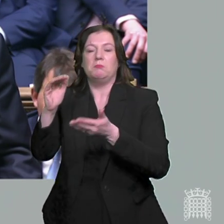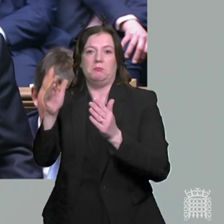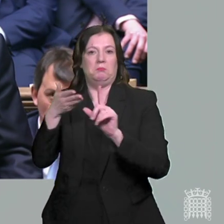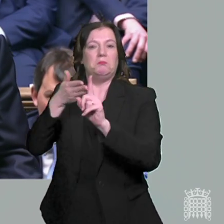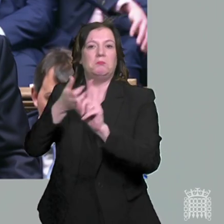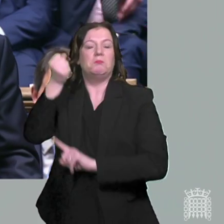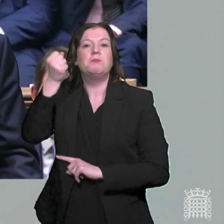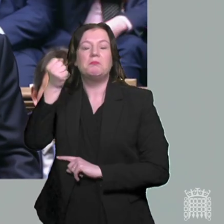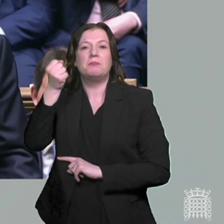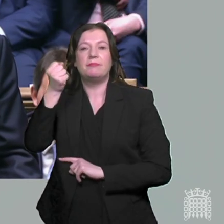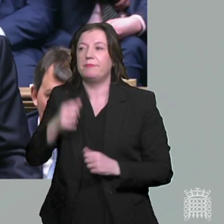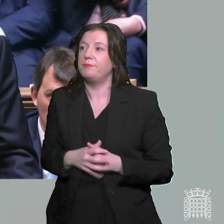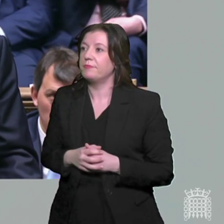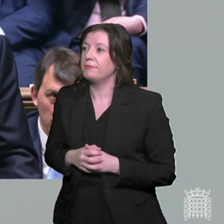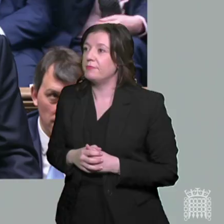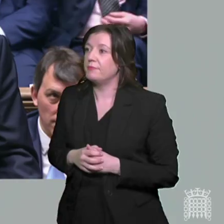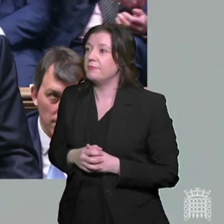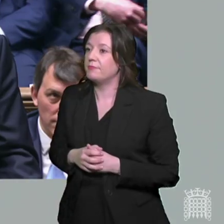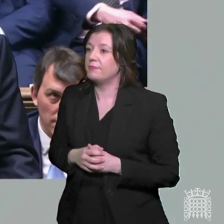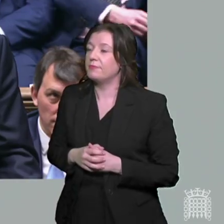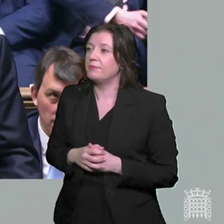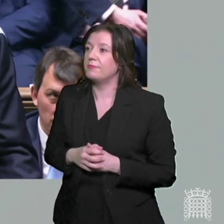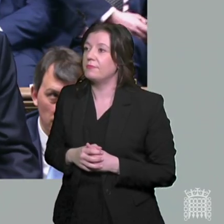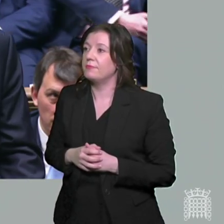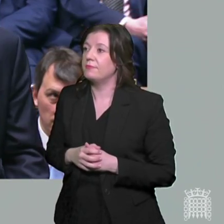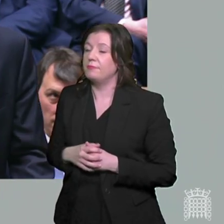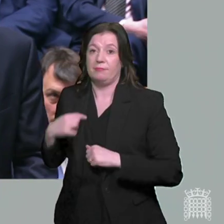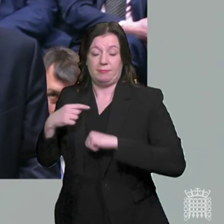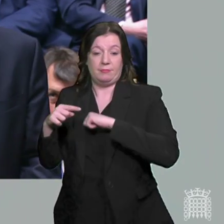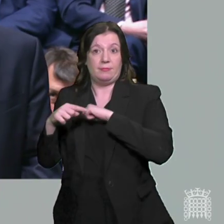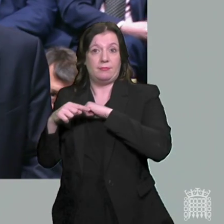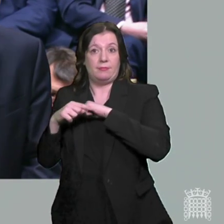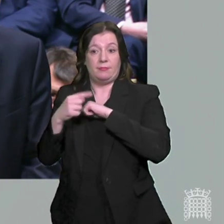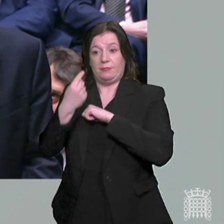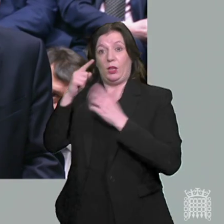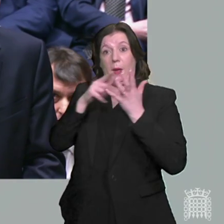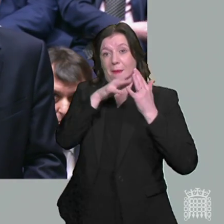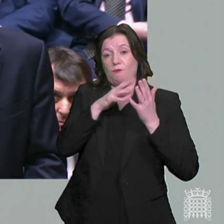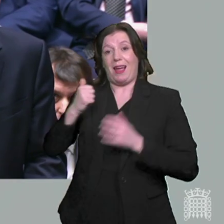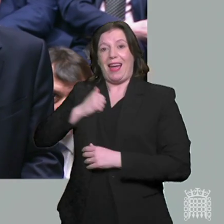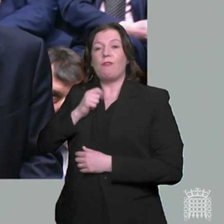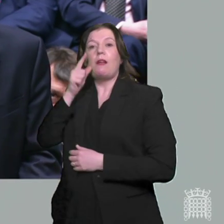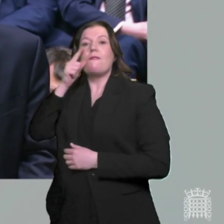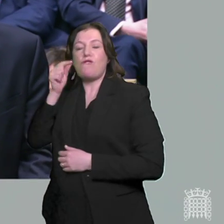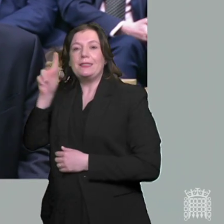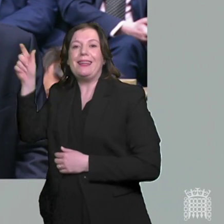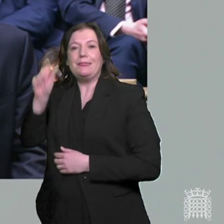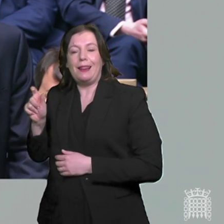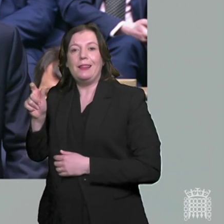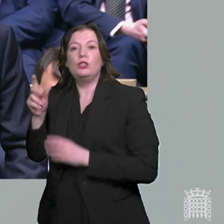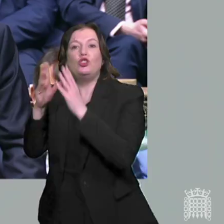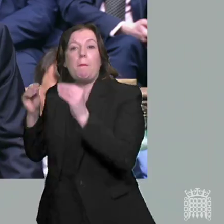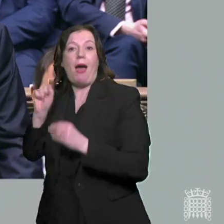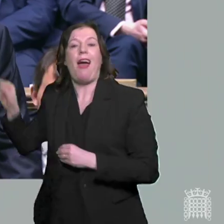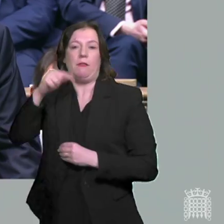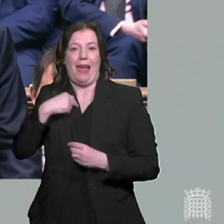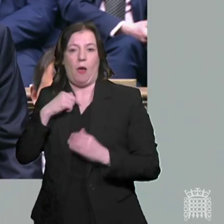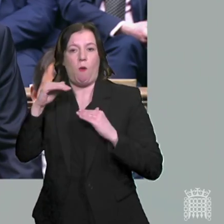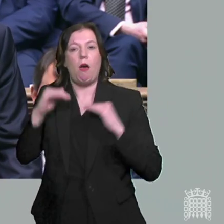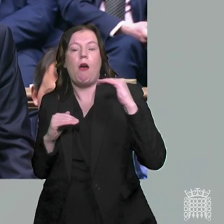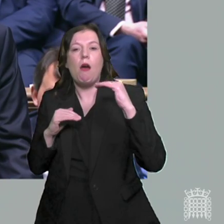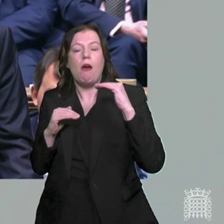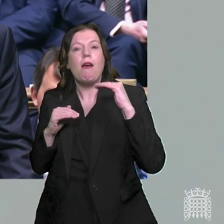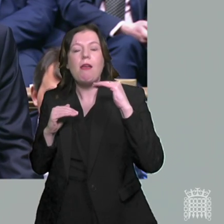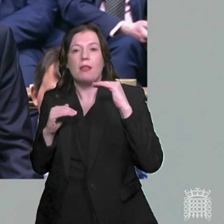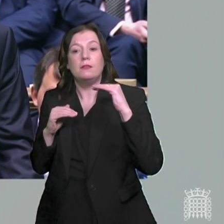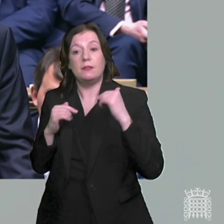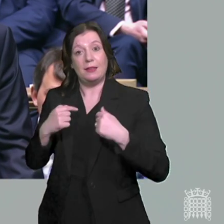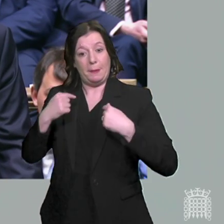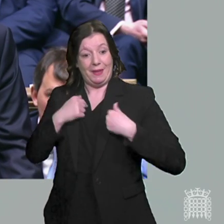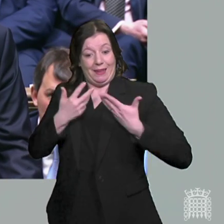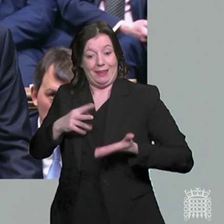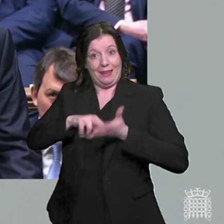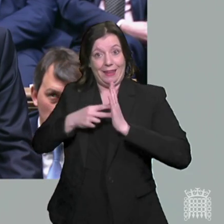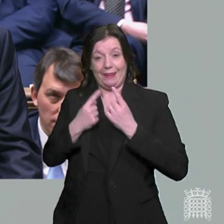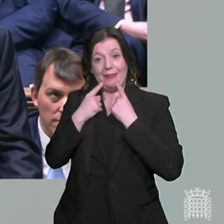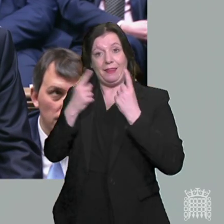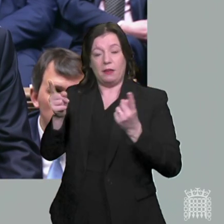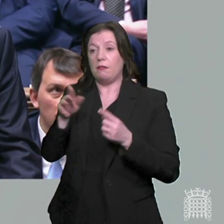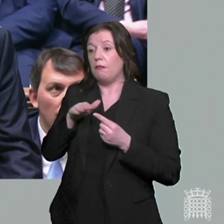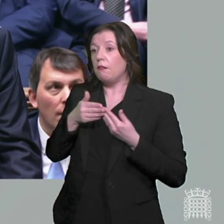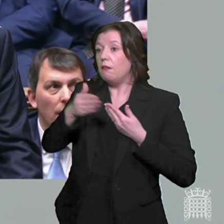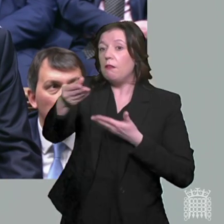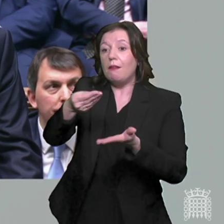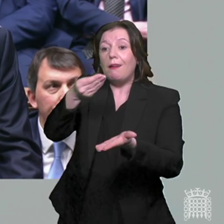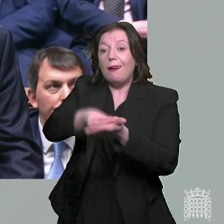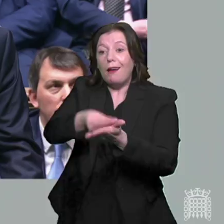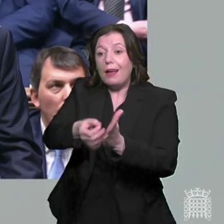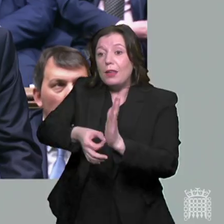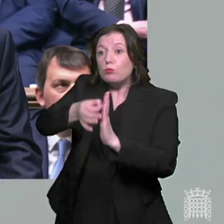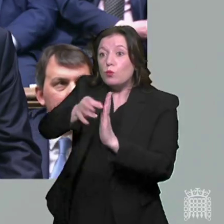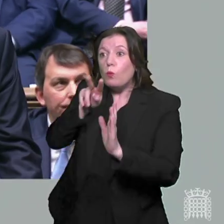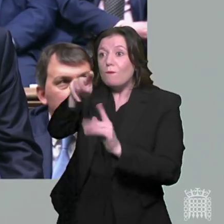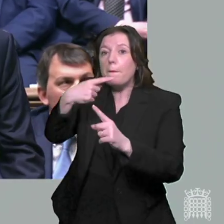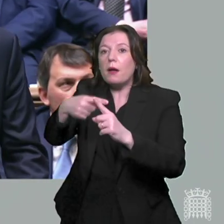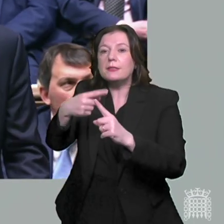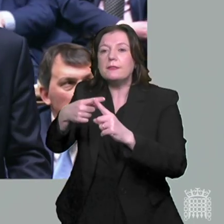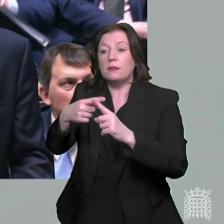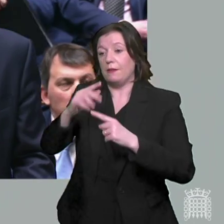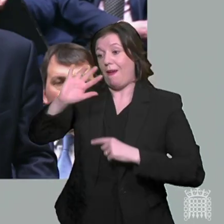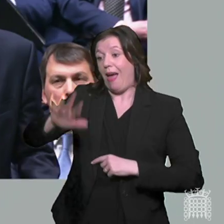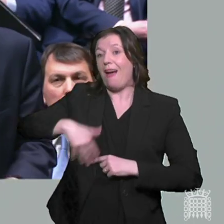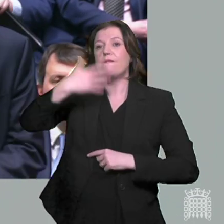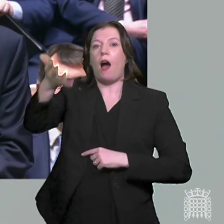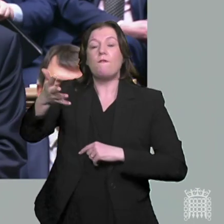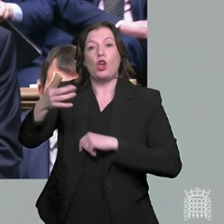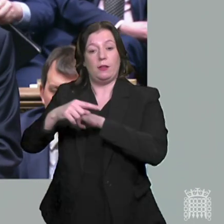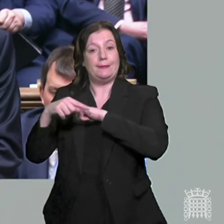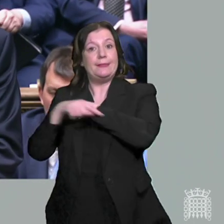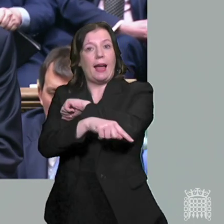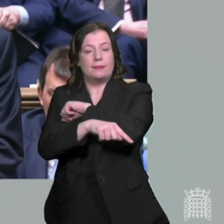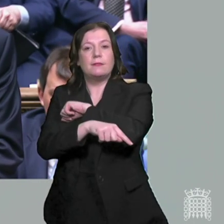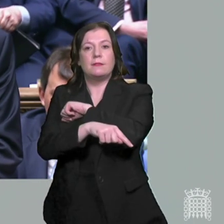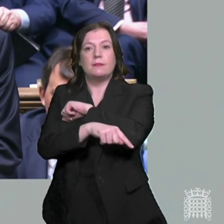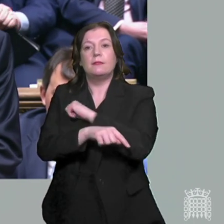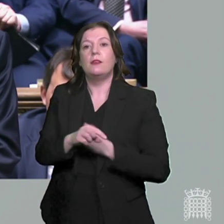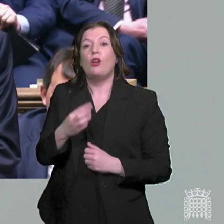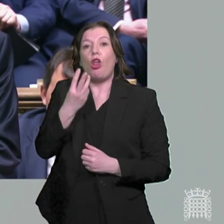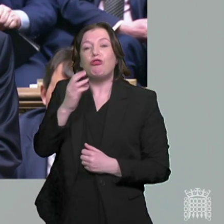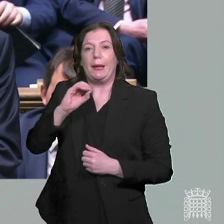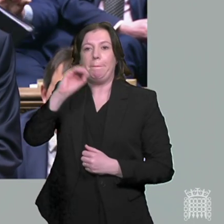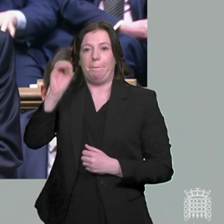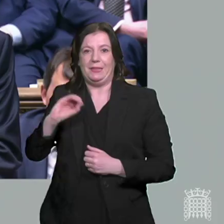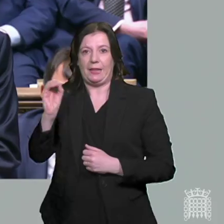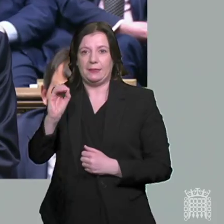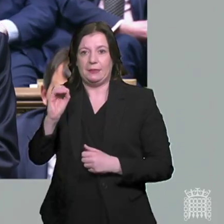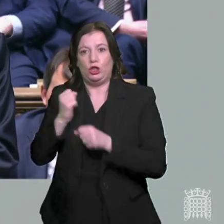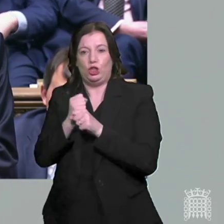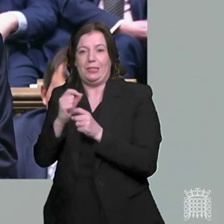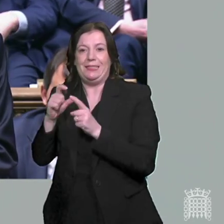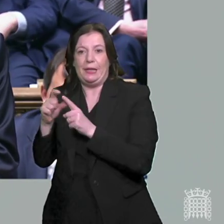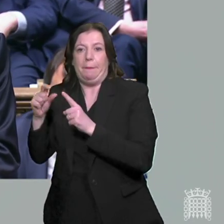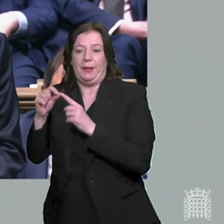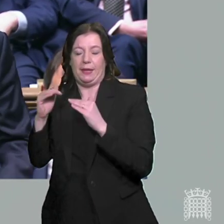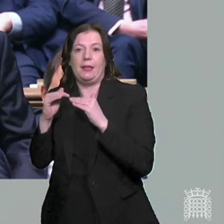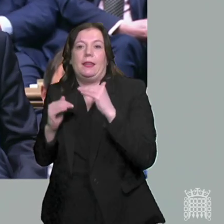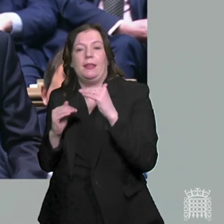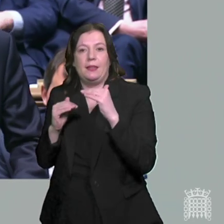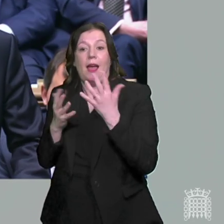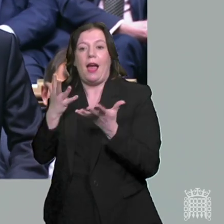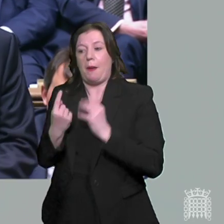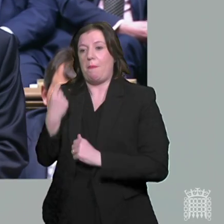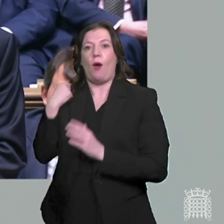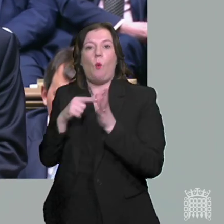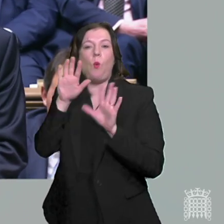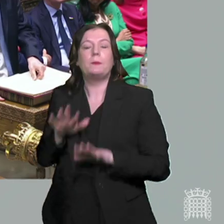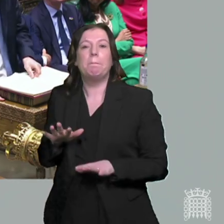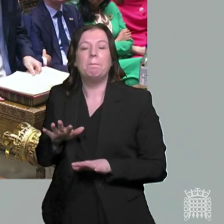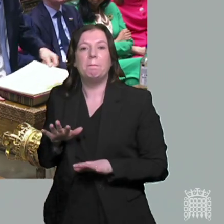As a proportion of GDP, our debt remains lower than the USA, Canada, France, Italy and Japan and, because of the decisions I take today and the improved outlook for public finances, underlying debt in five years’ time is now forecast to be nearly 3 percentage points of GDP lower than it was in the autumn.